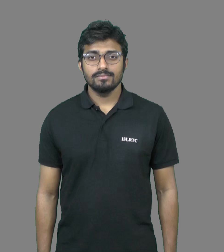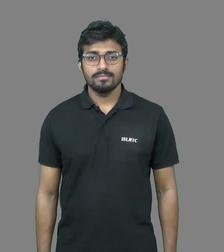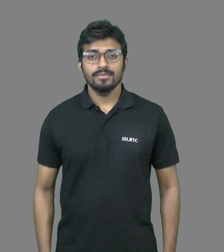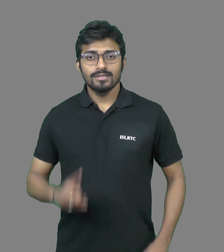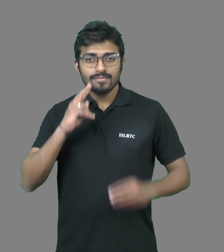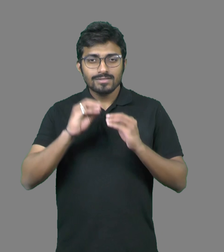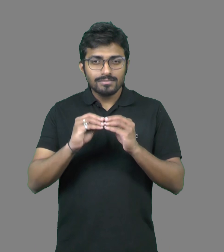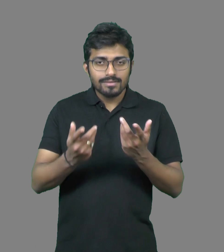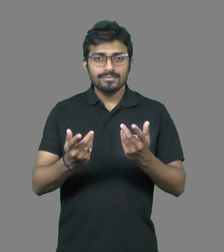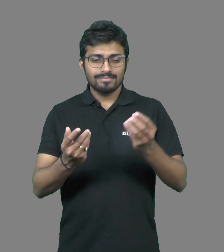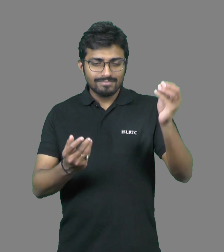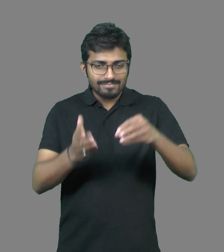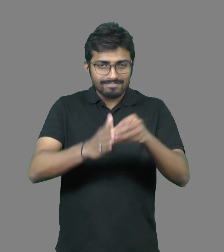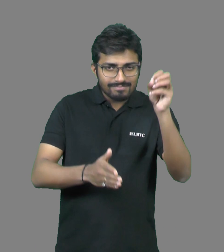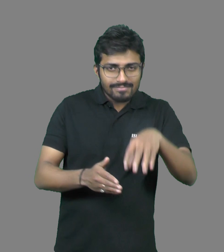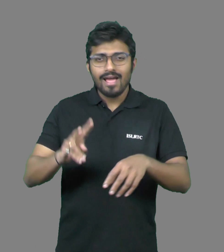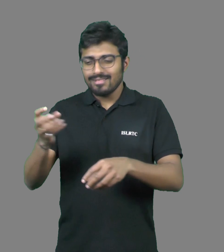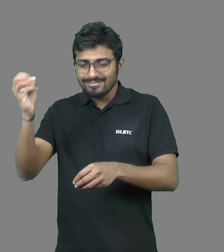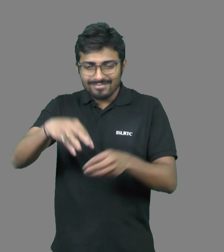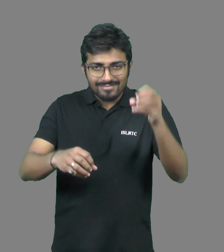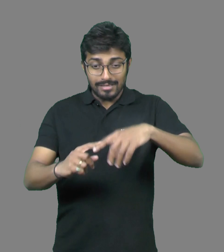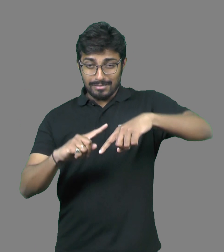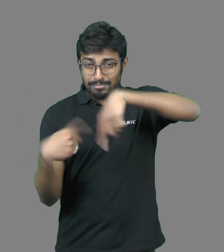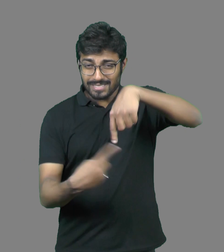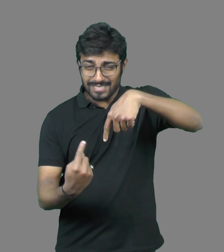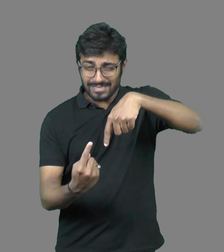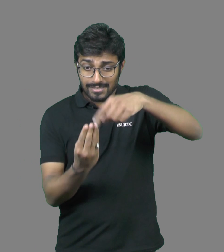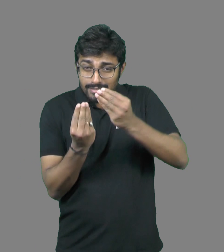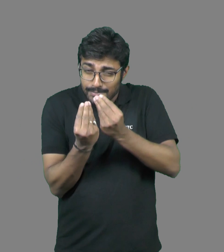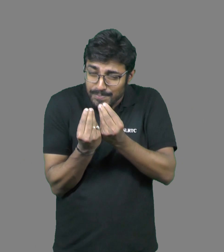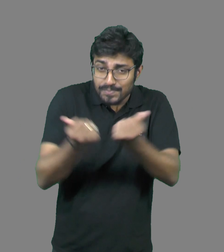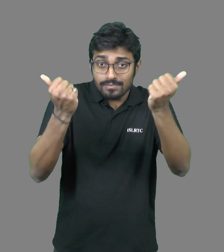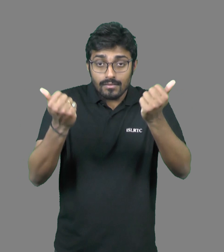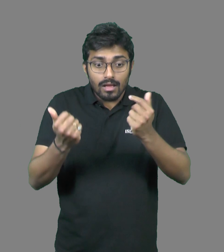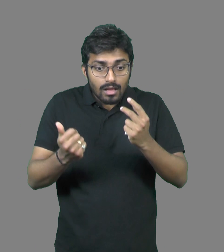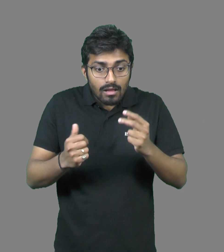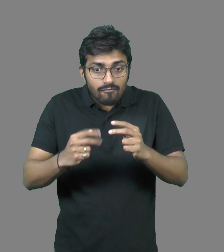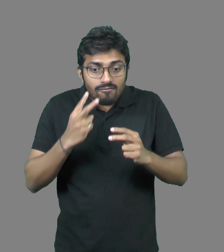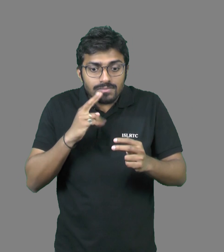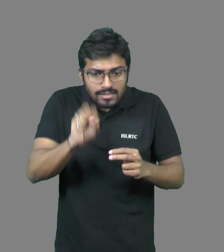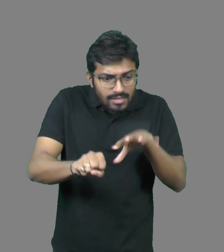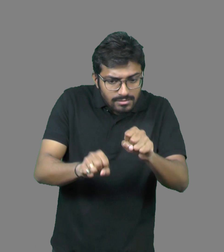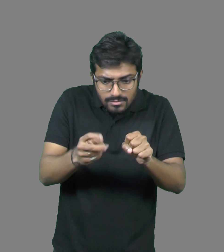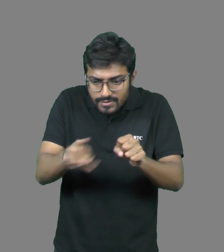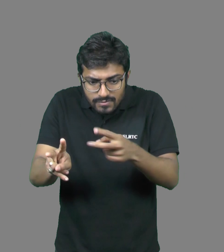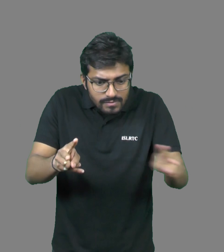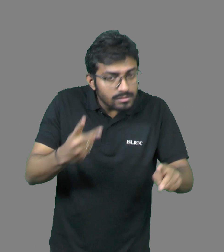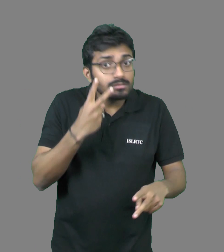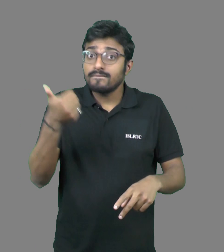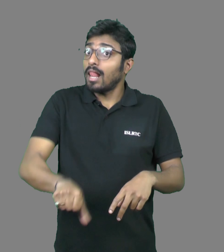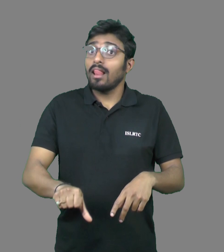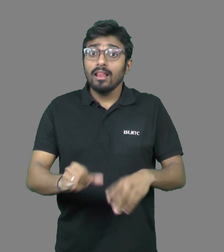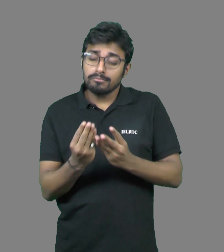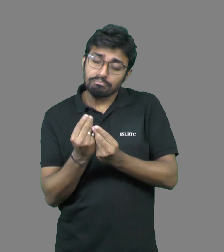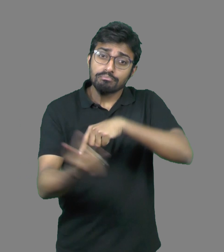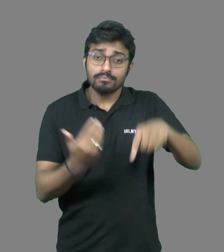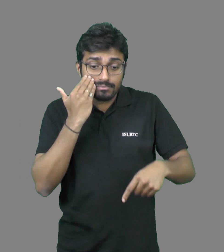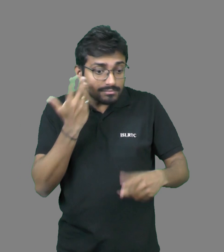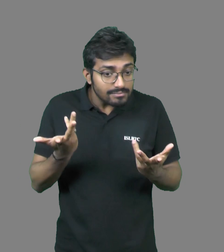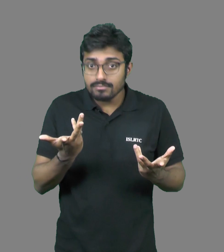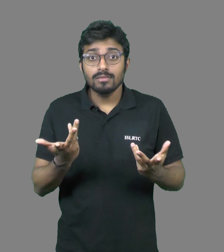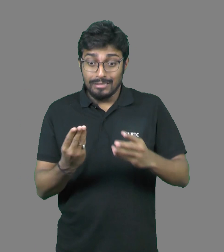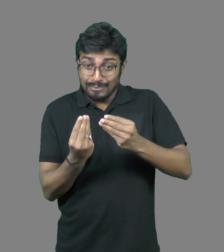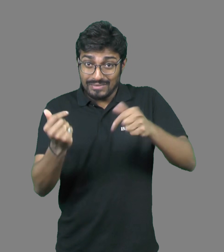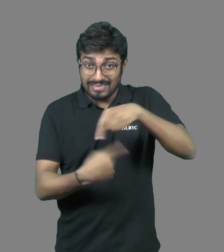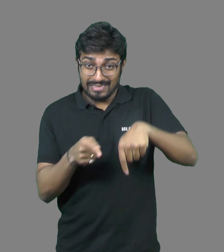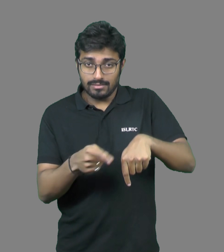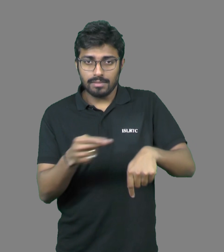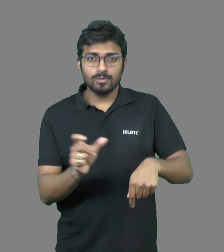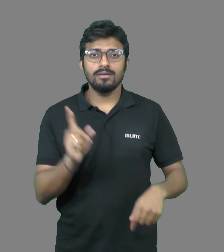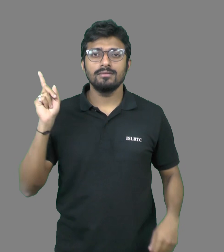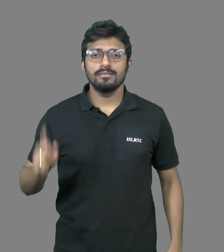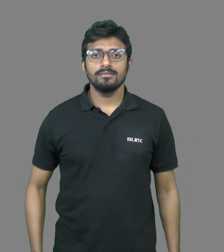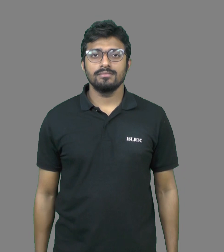Blend